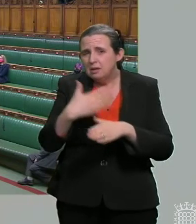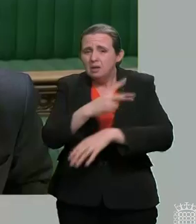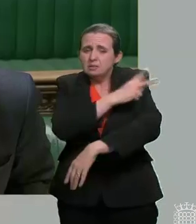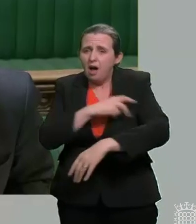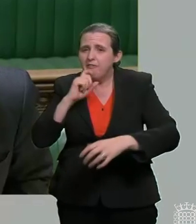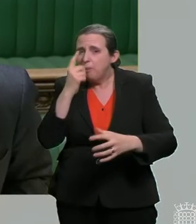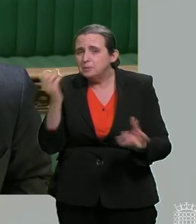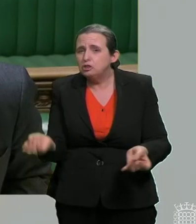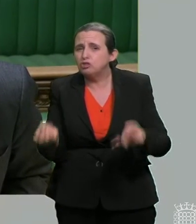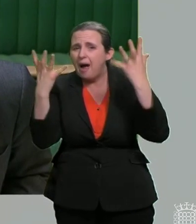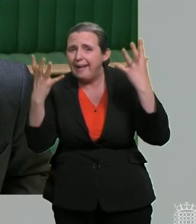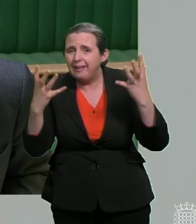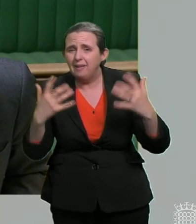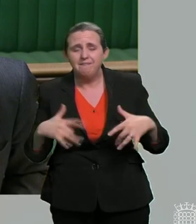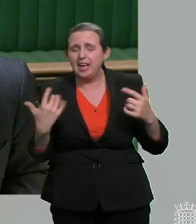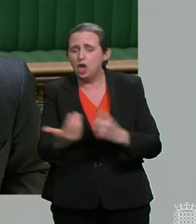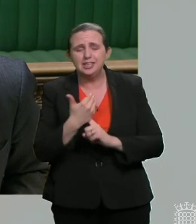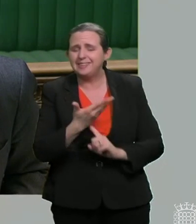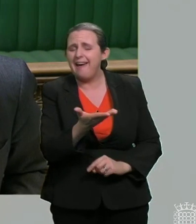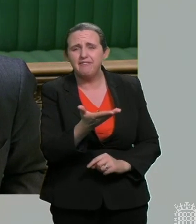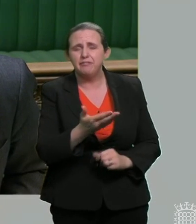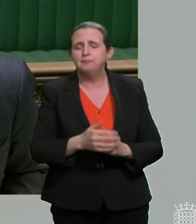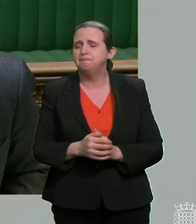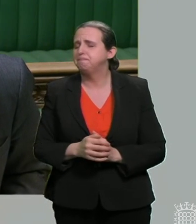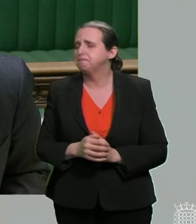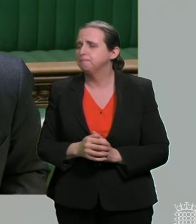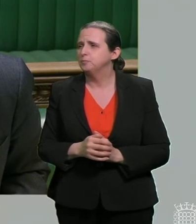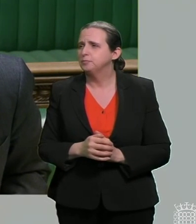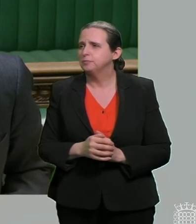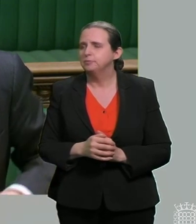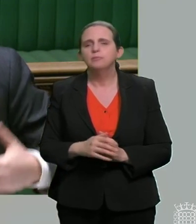I thank the honourable Gentleman for raising this with me again.